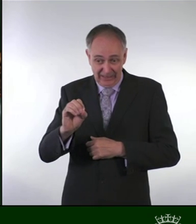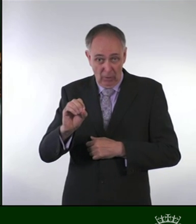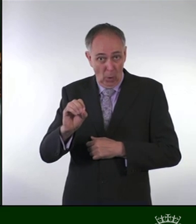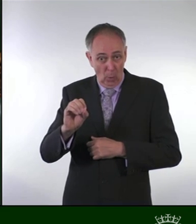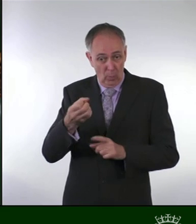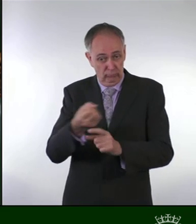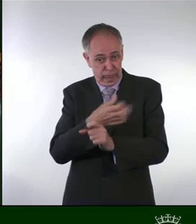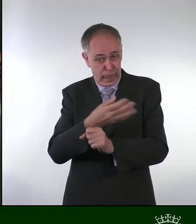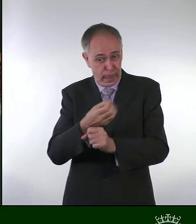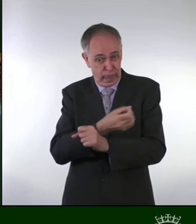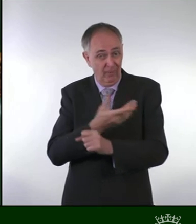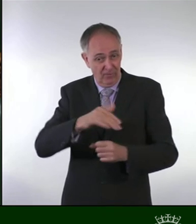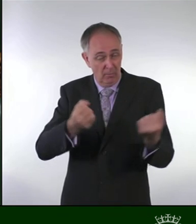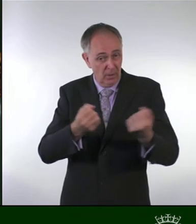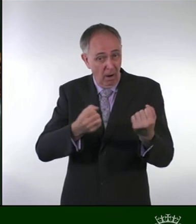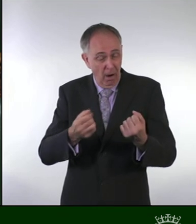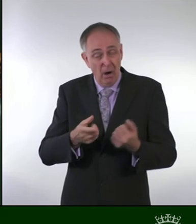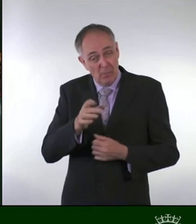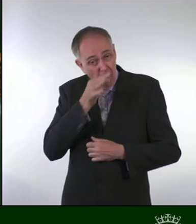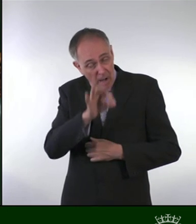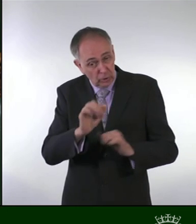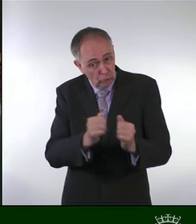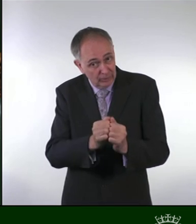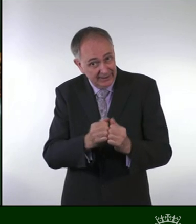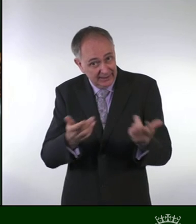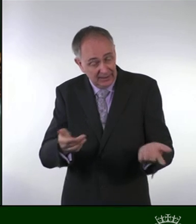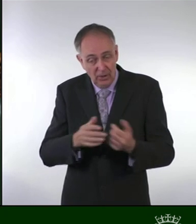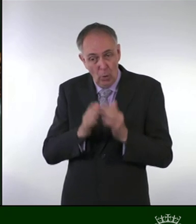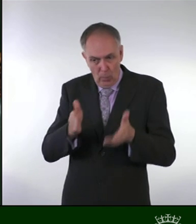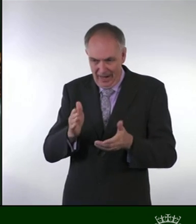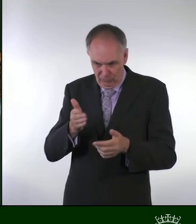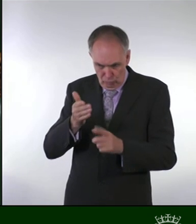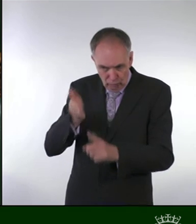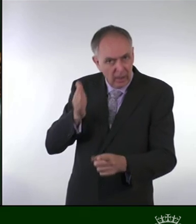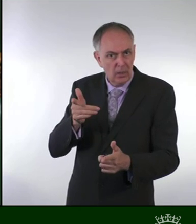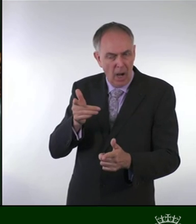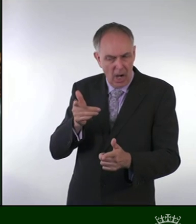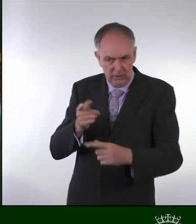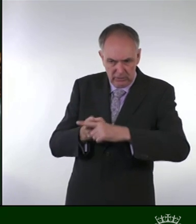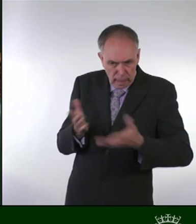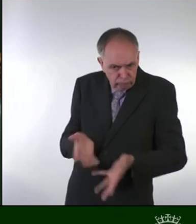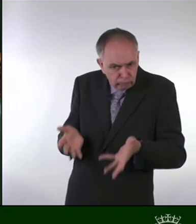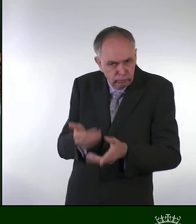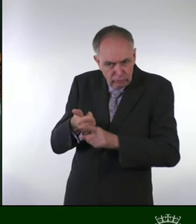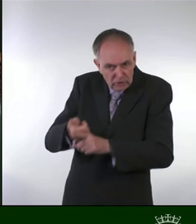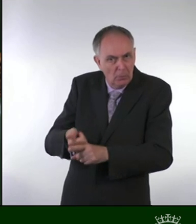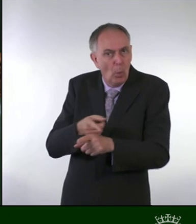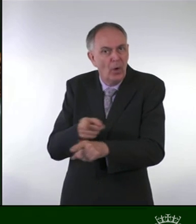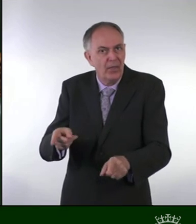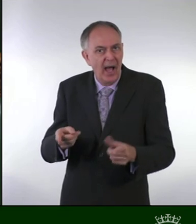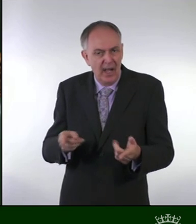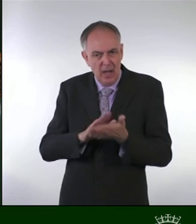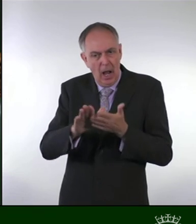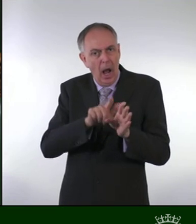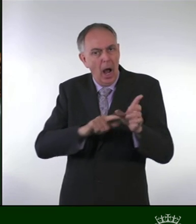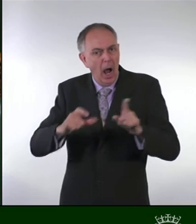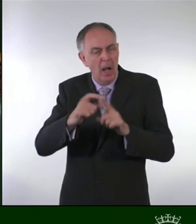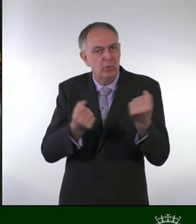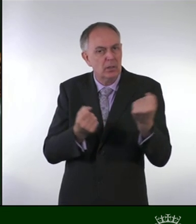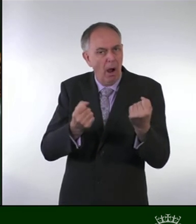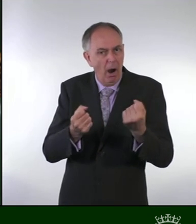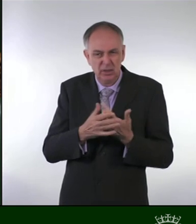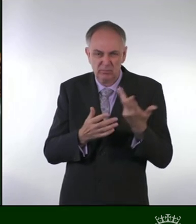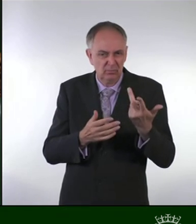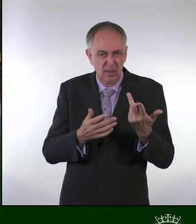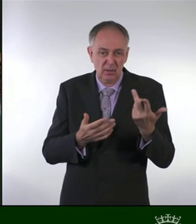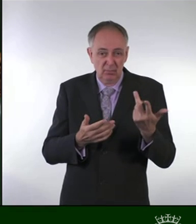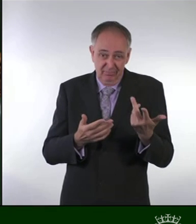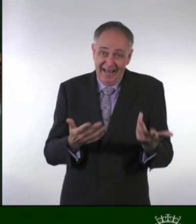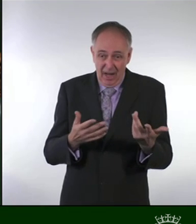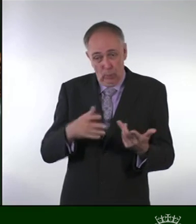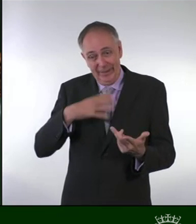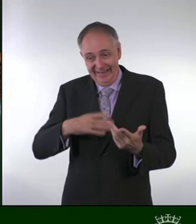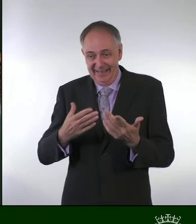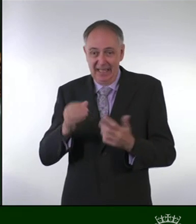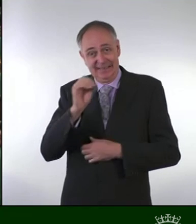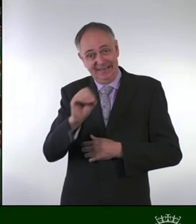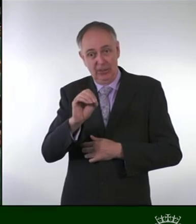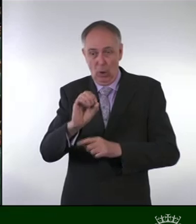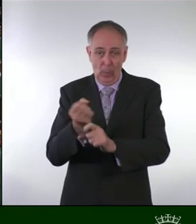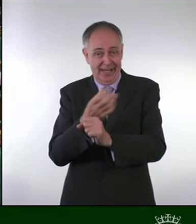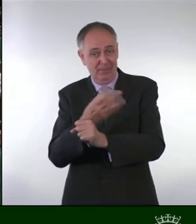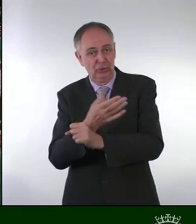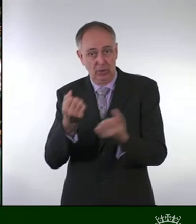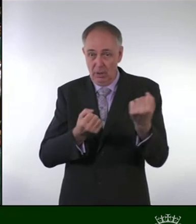Does my right honourable Friend agree with me about the importance of recognising and promoting the role that hybrids can play as we move from the vehicles that we have today to zero emission transport?